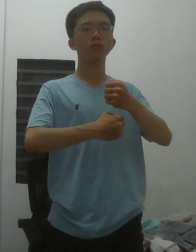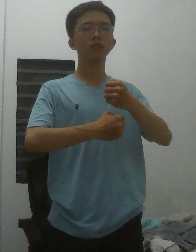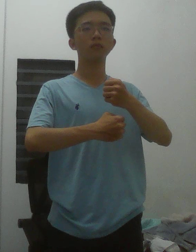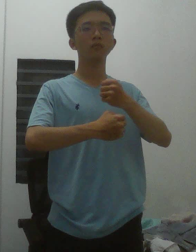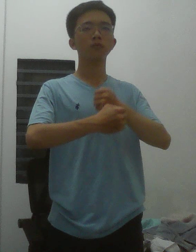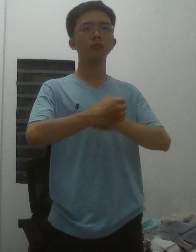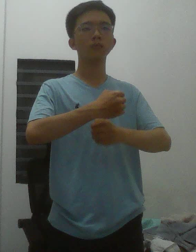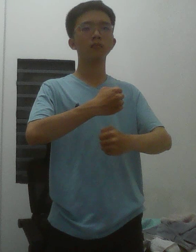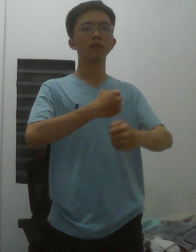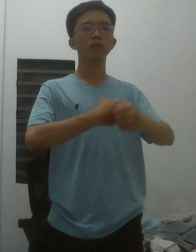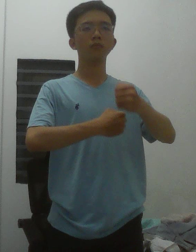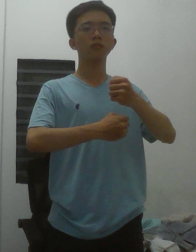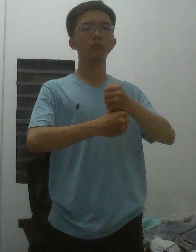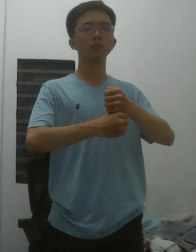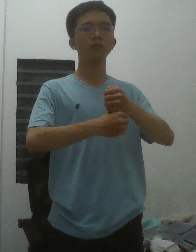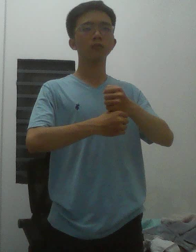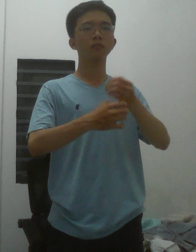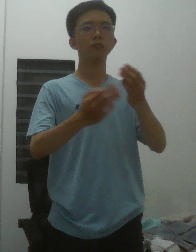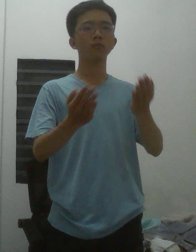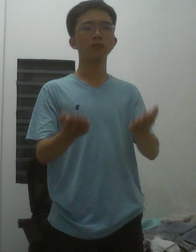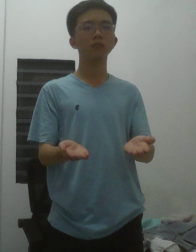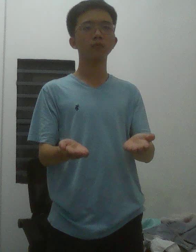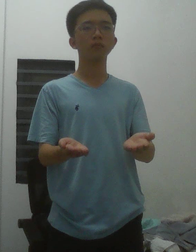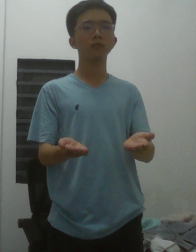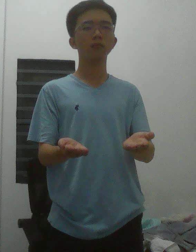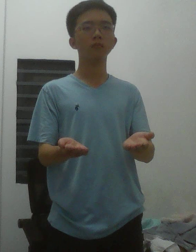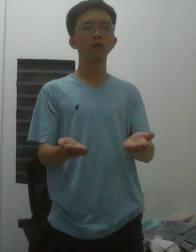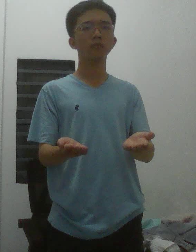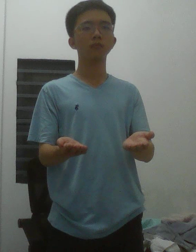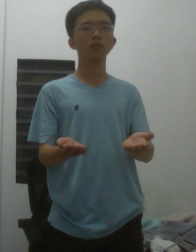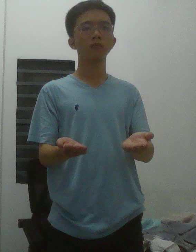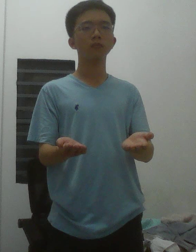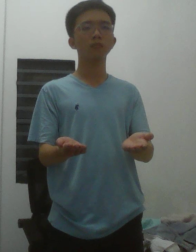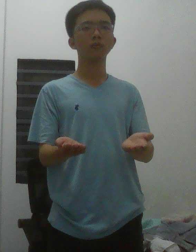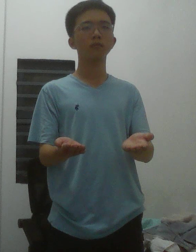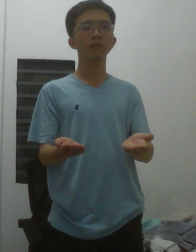nam nay